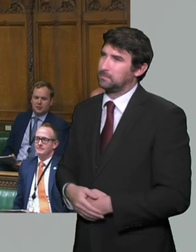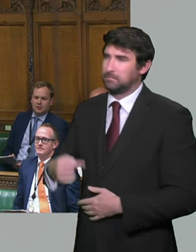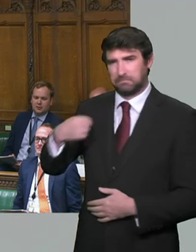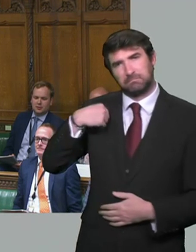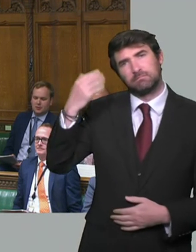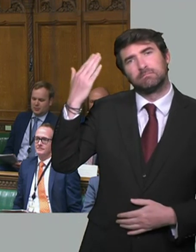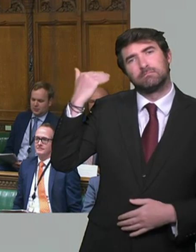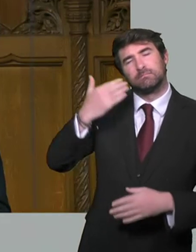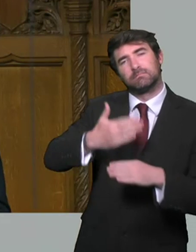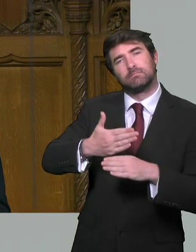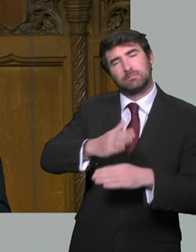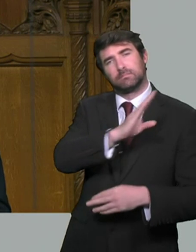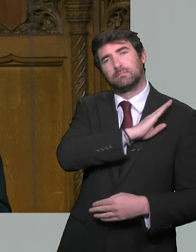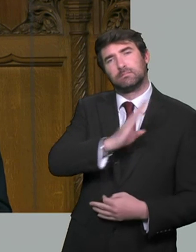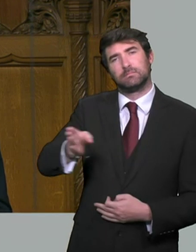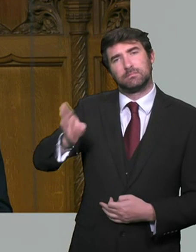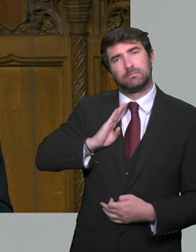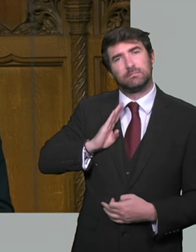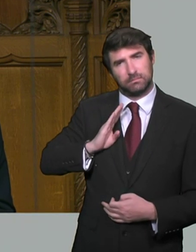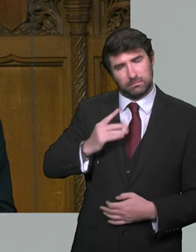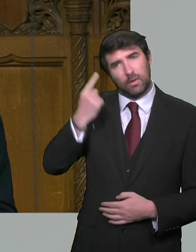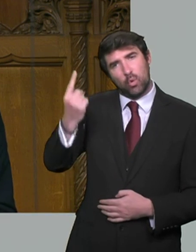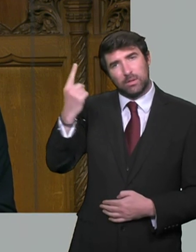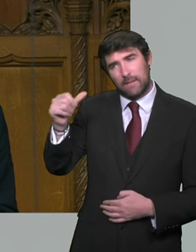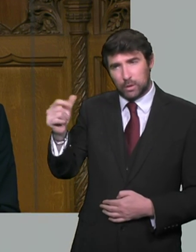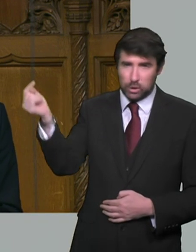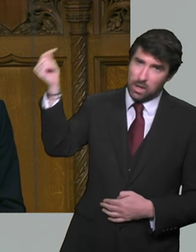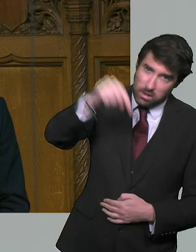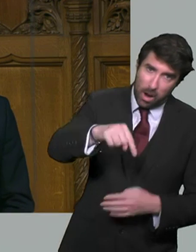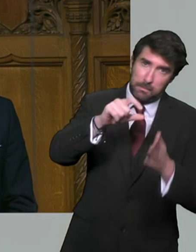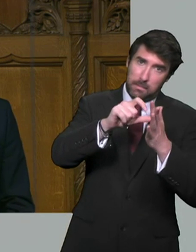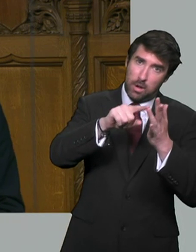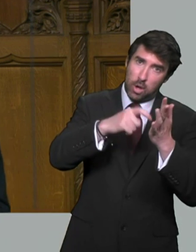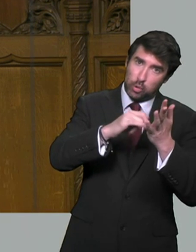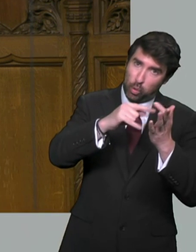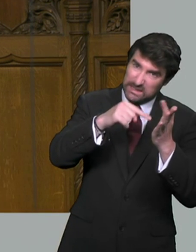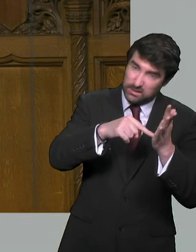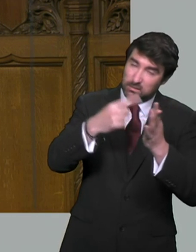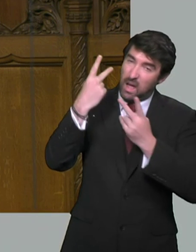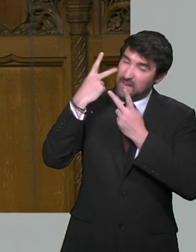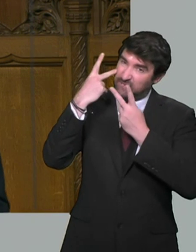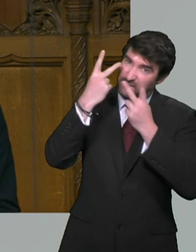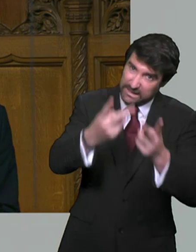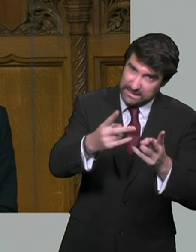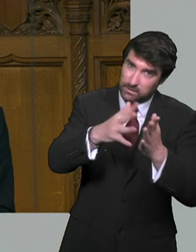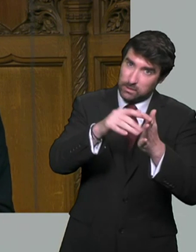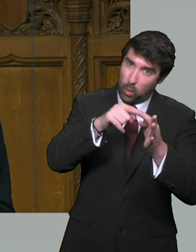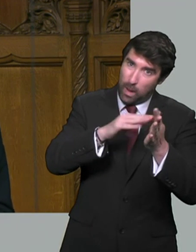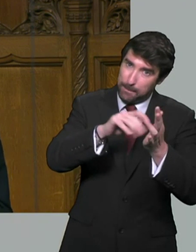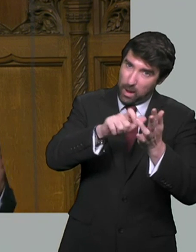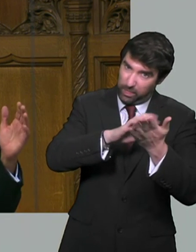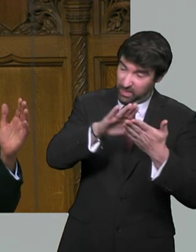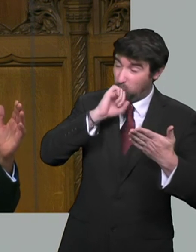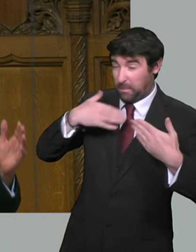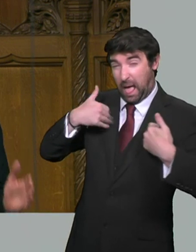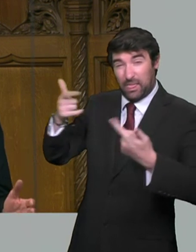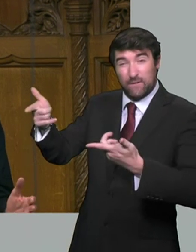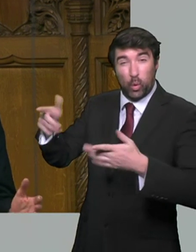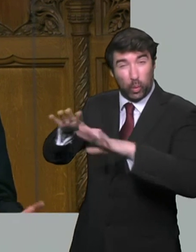May I ask my right honourable Friend to come and get some good Dorset sea air, visit Weymouth and see the infrastructure for himself?